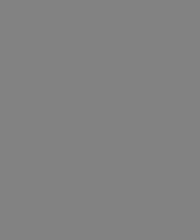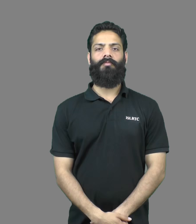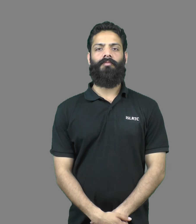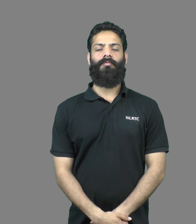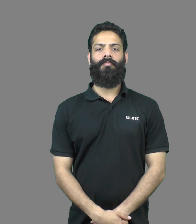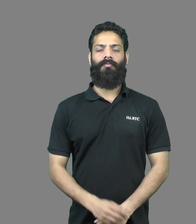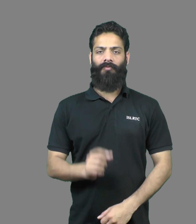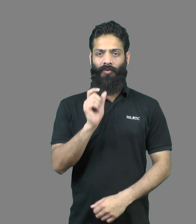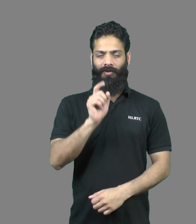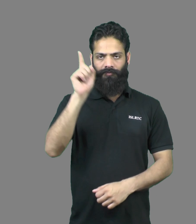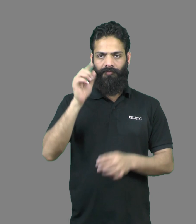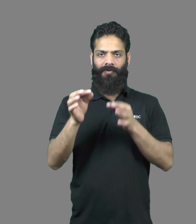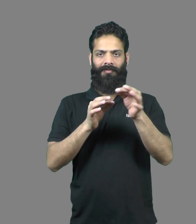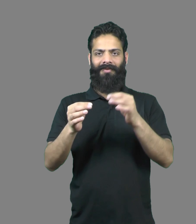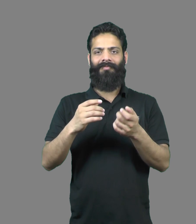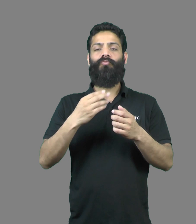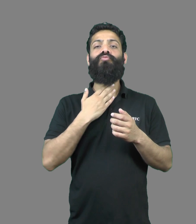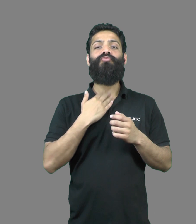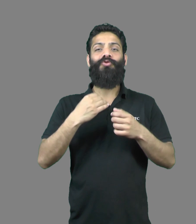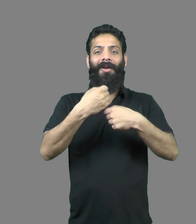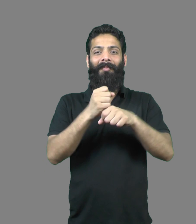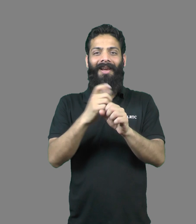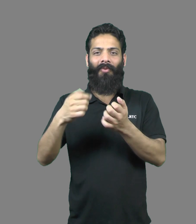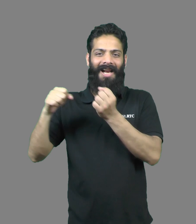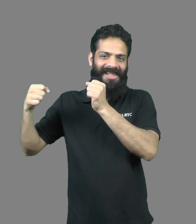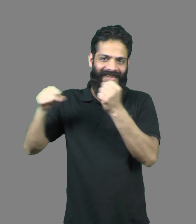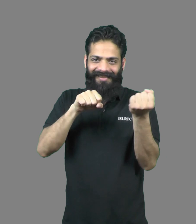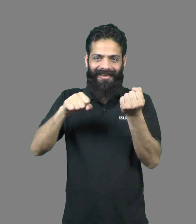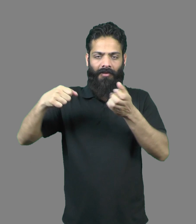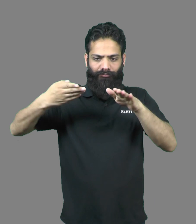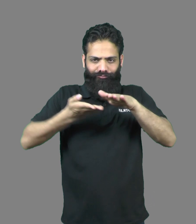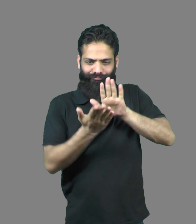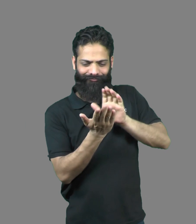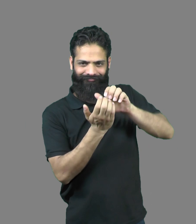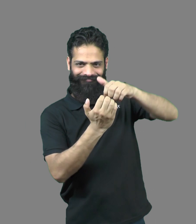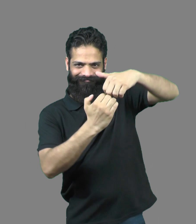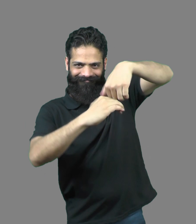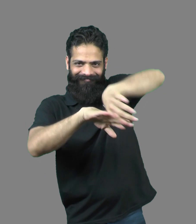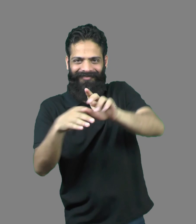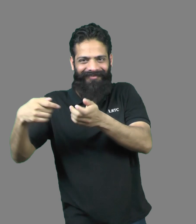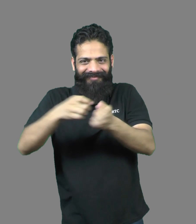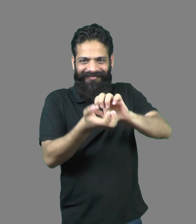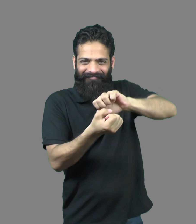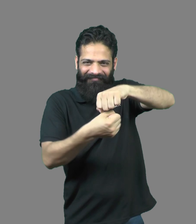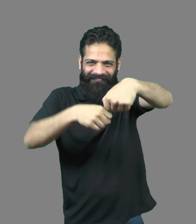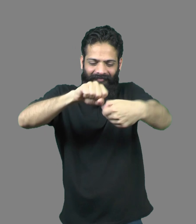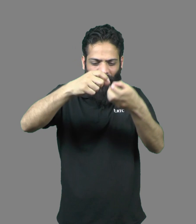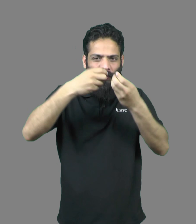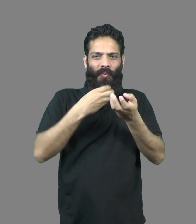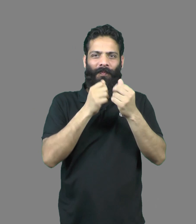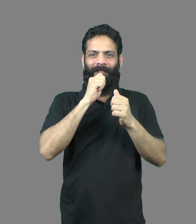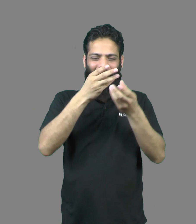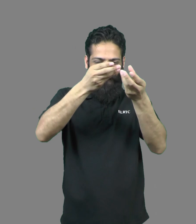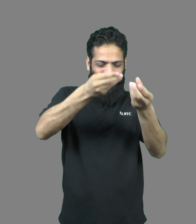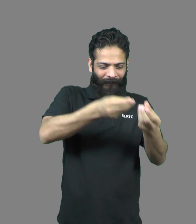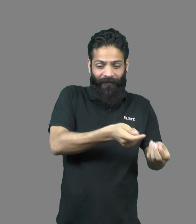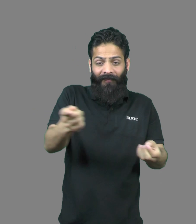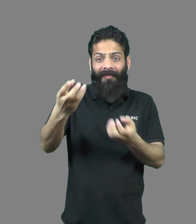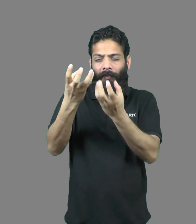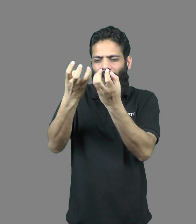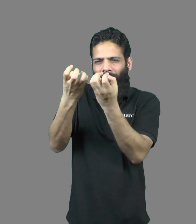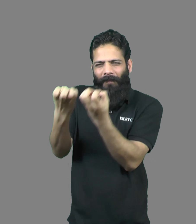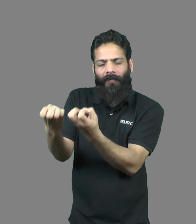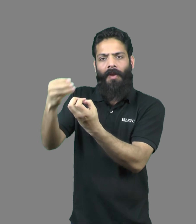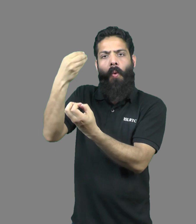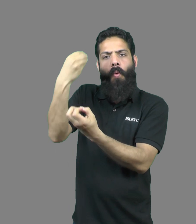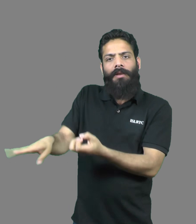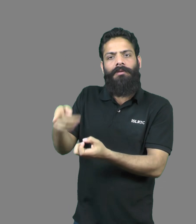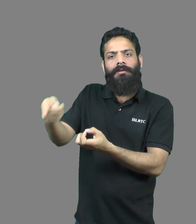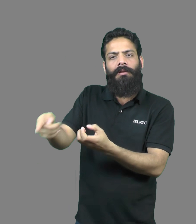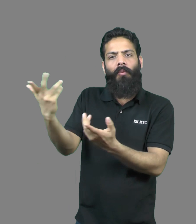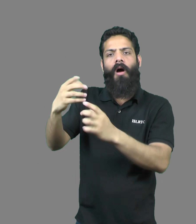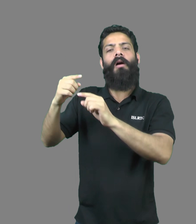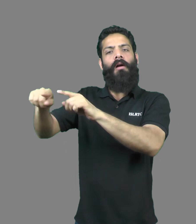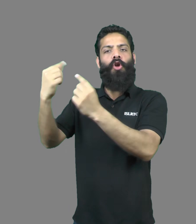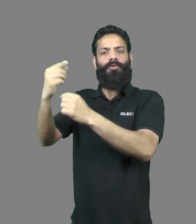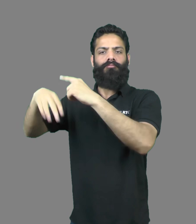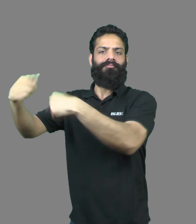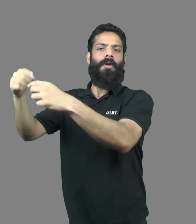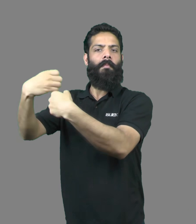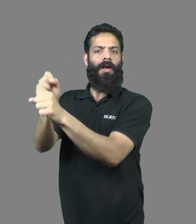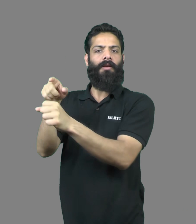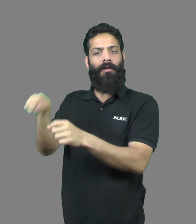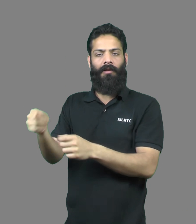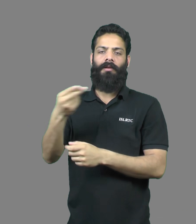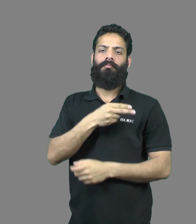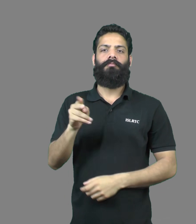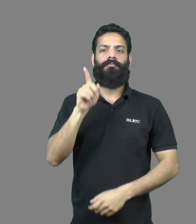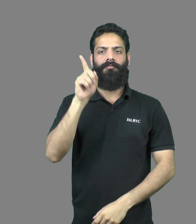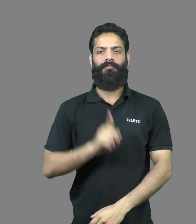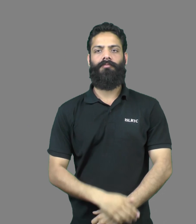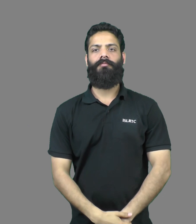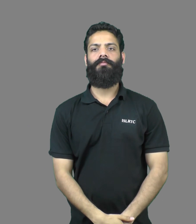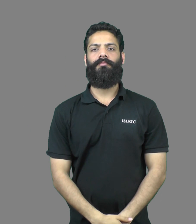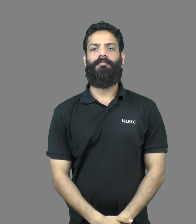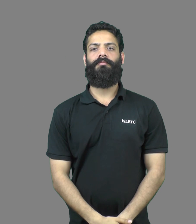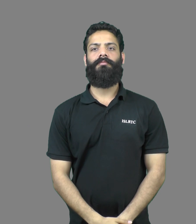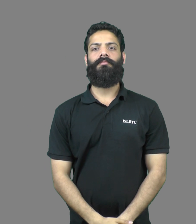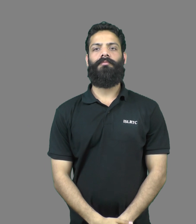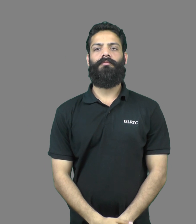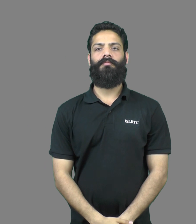Bagasse